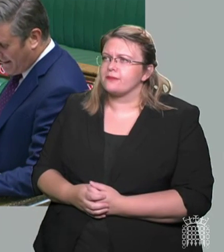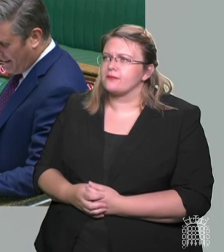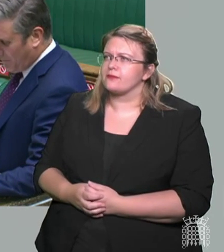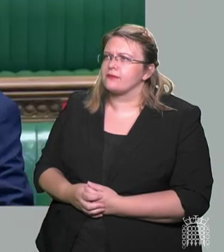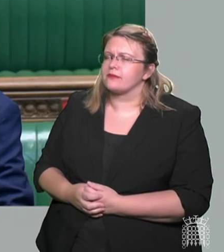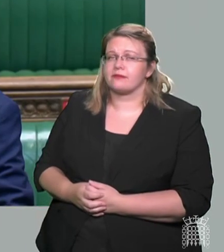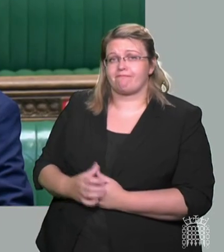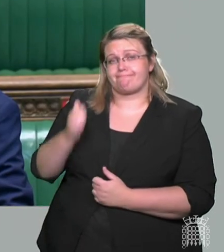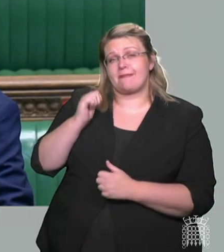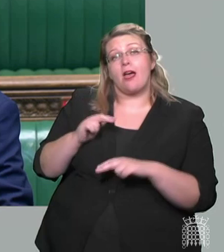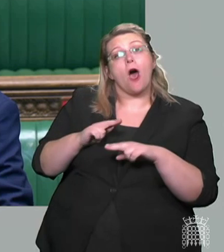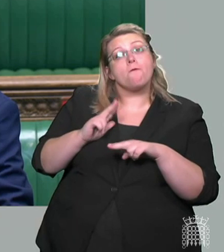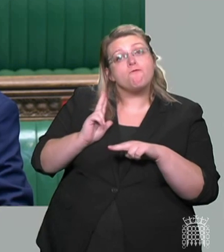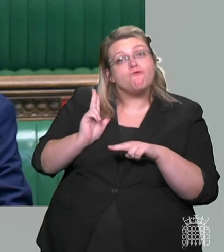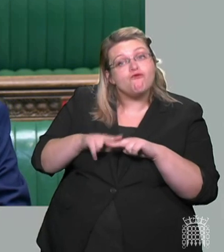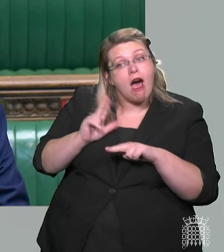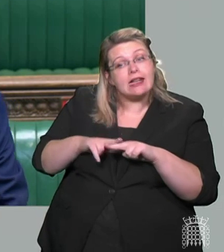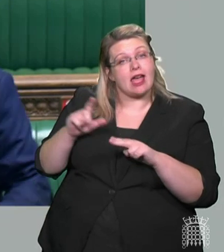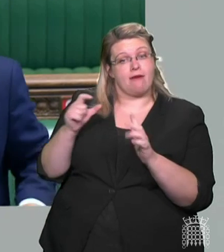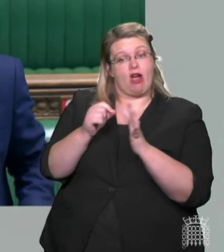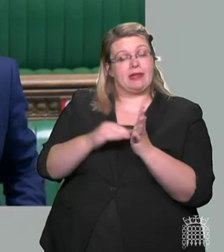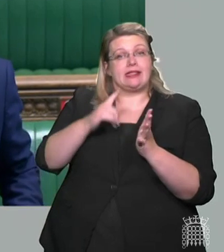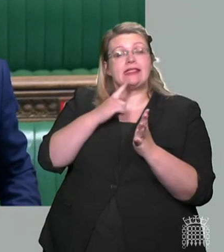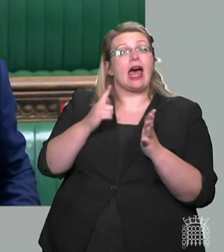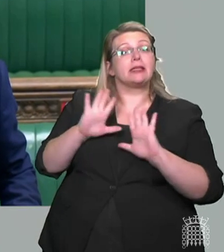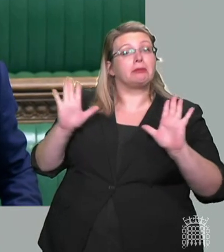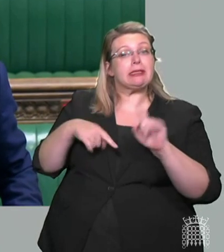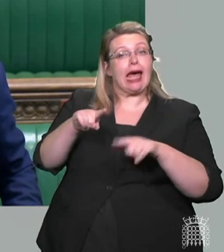On Friday, the Prime Minister said that the case was closed.